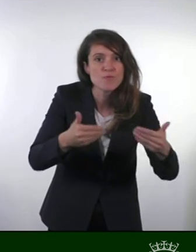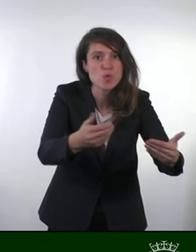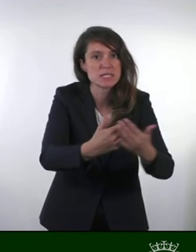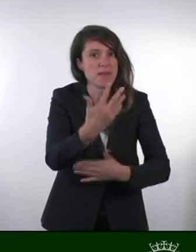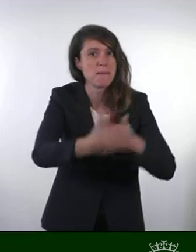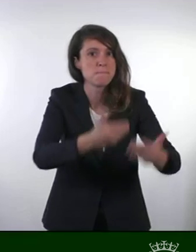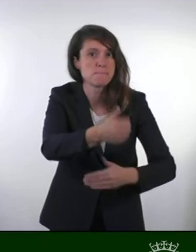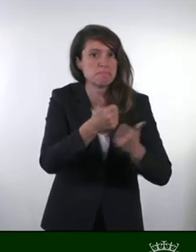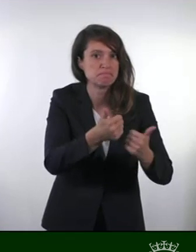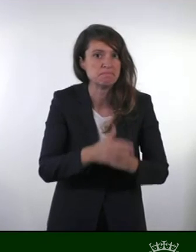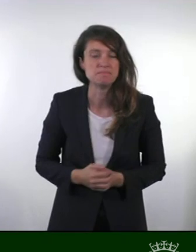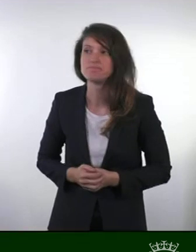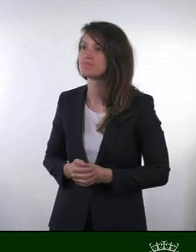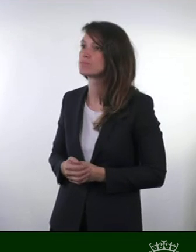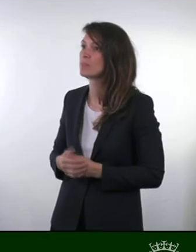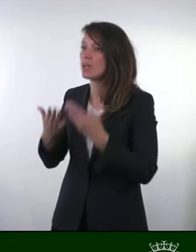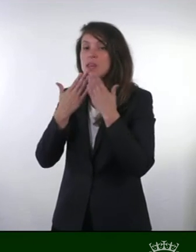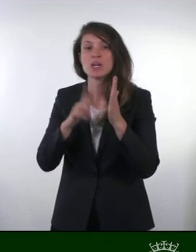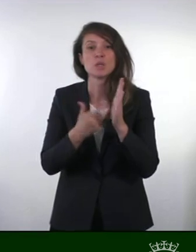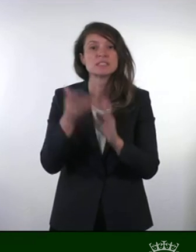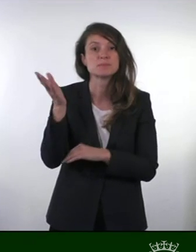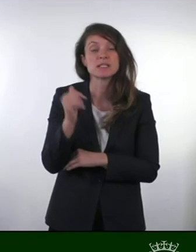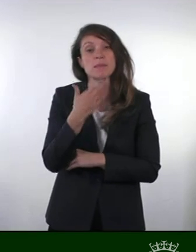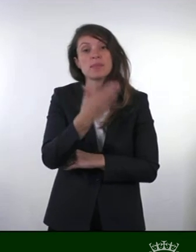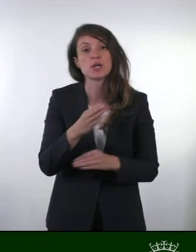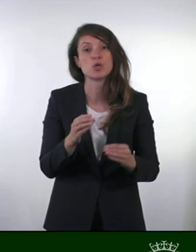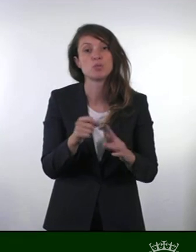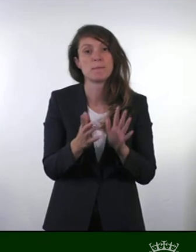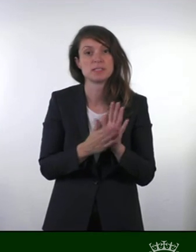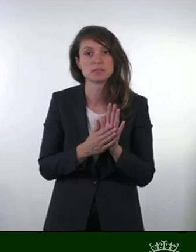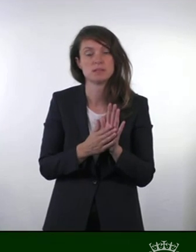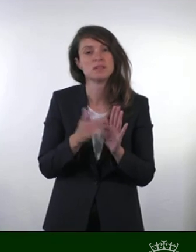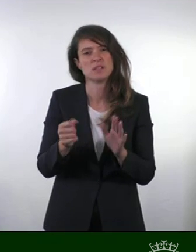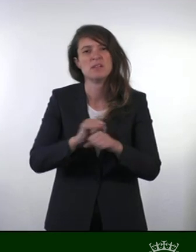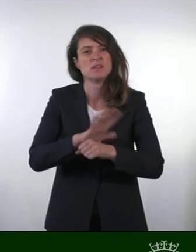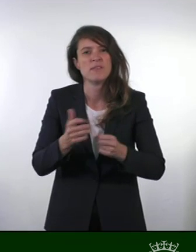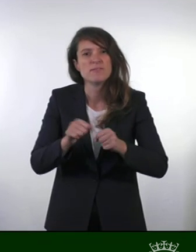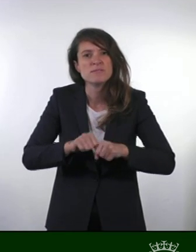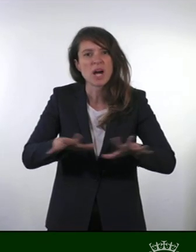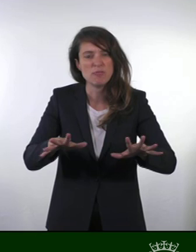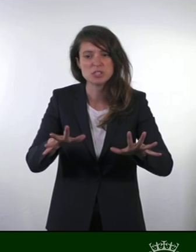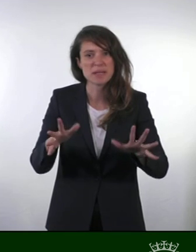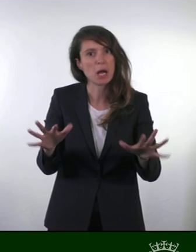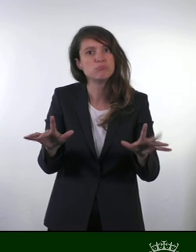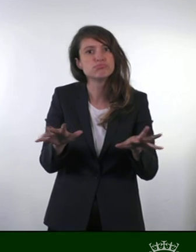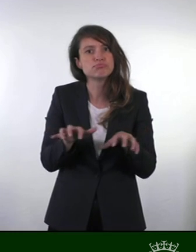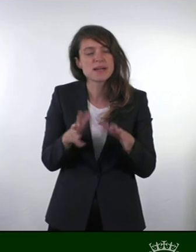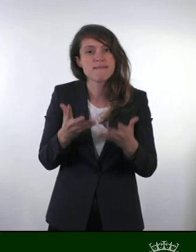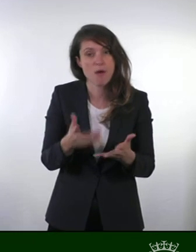I thank the Prime Minister for confirming that the virus has receded far enough to open tourism in Cornwall next week.